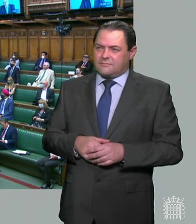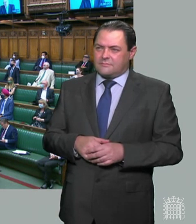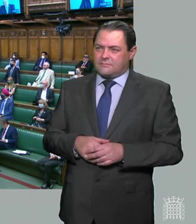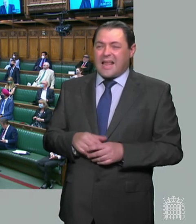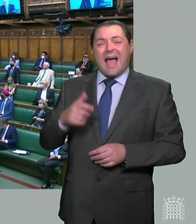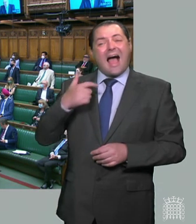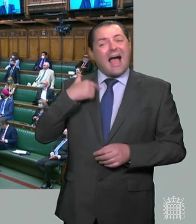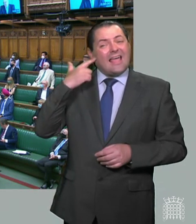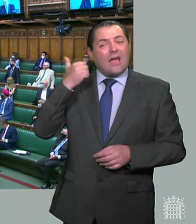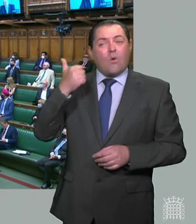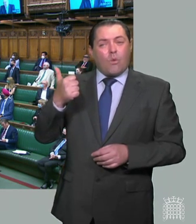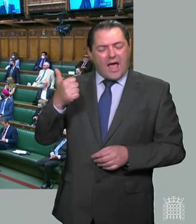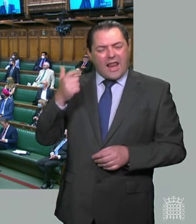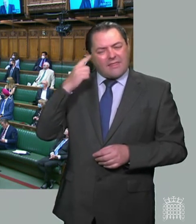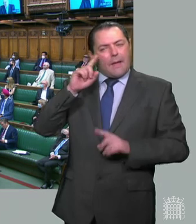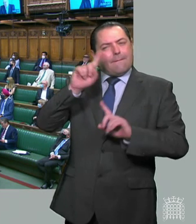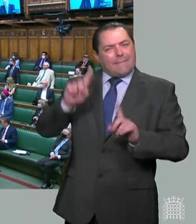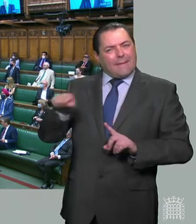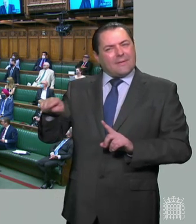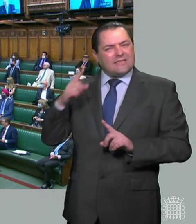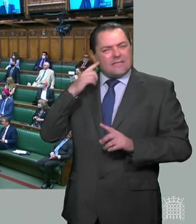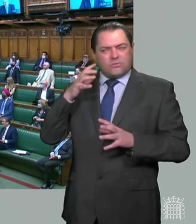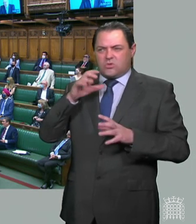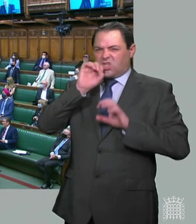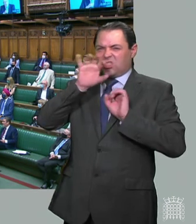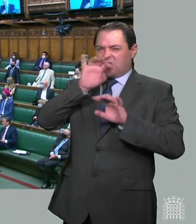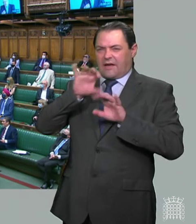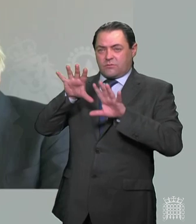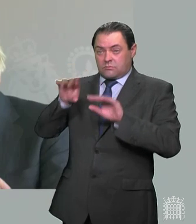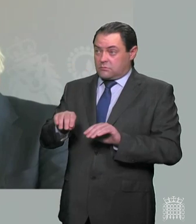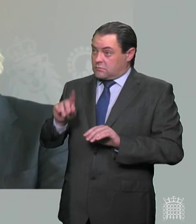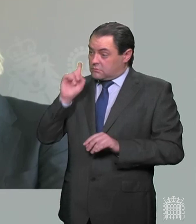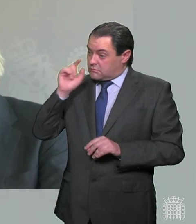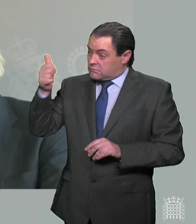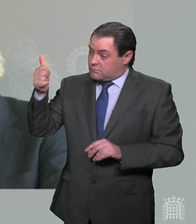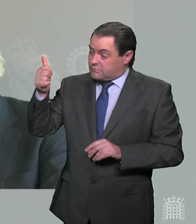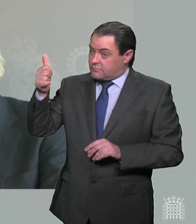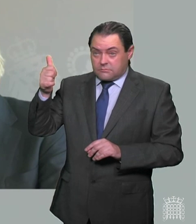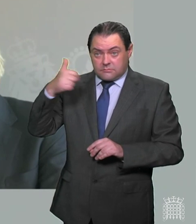People have decided to be quite rowdy, but I can hear you now. Continue from halfway through the answer.